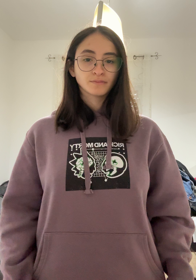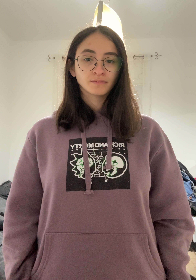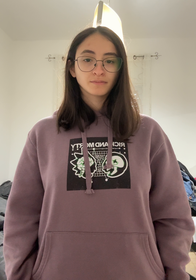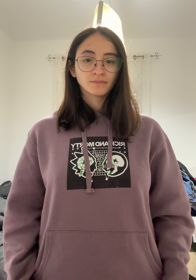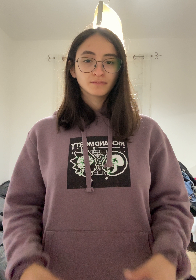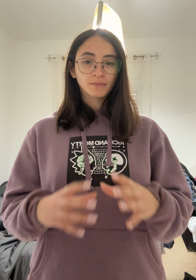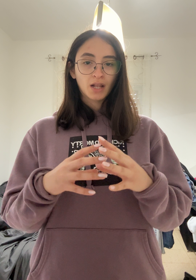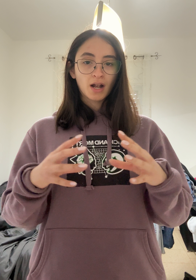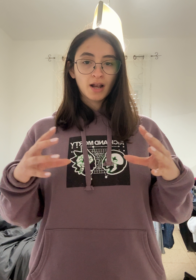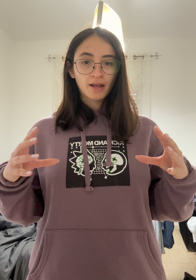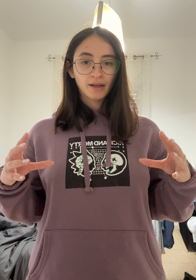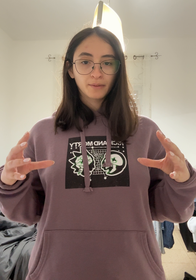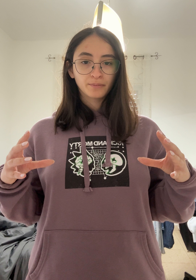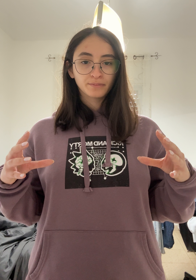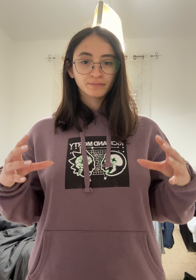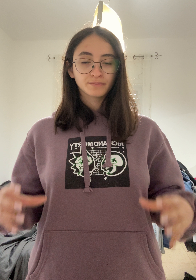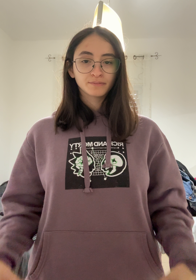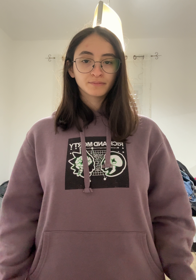לחם